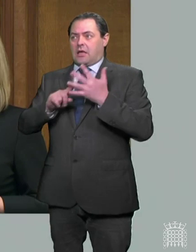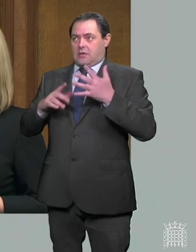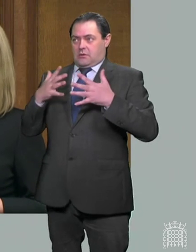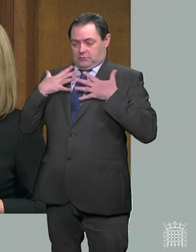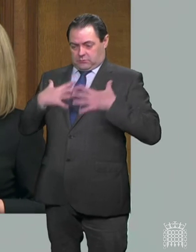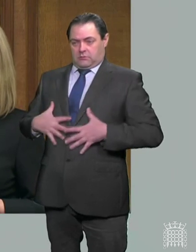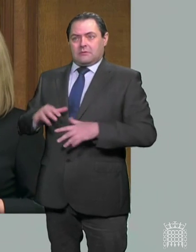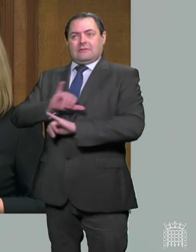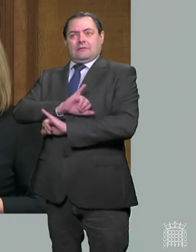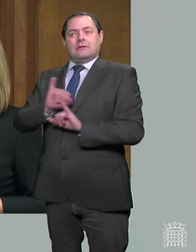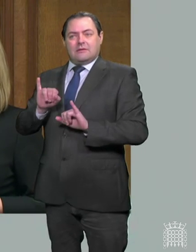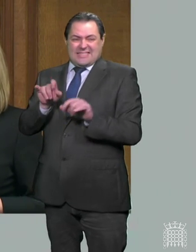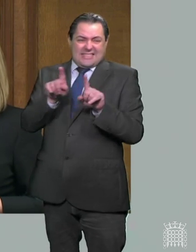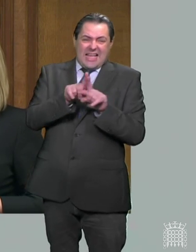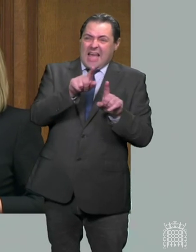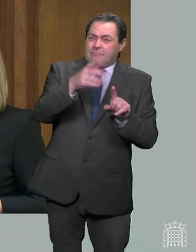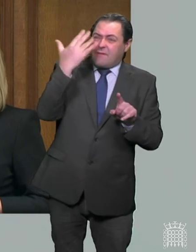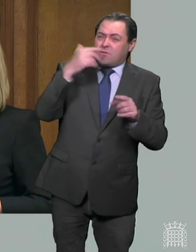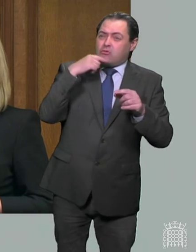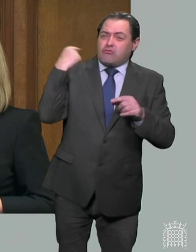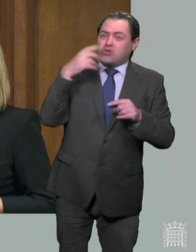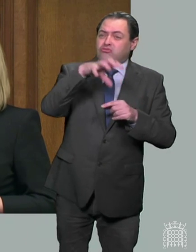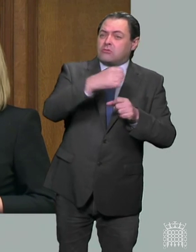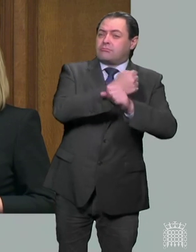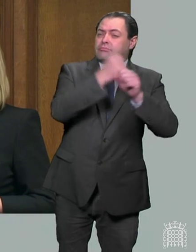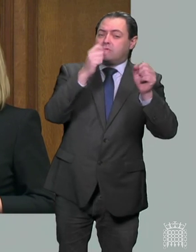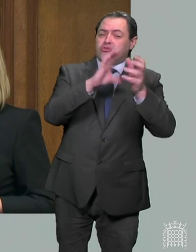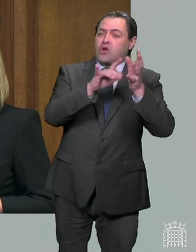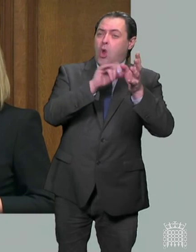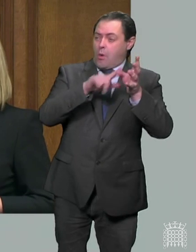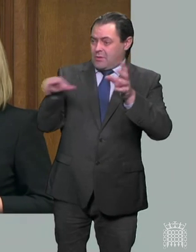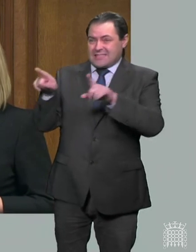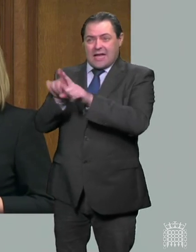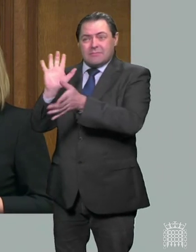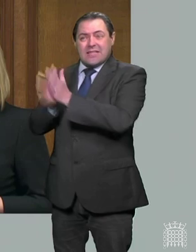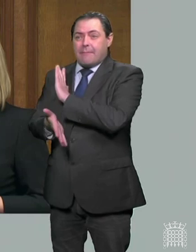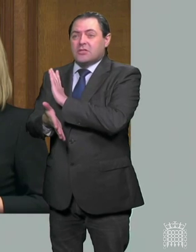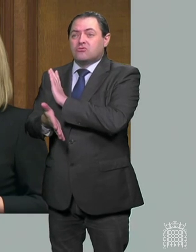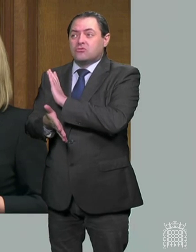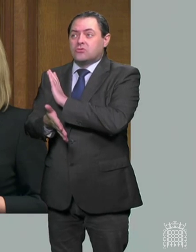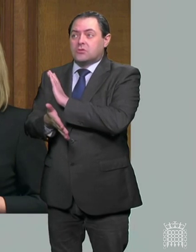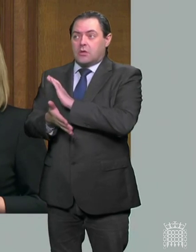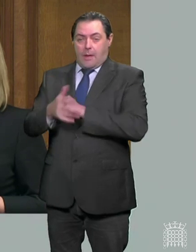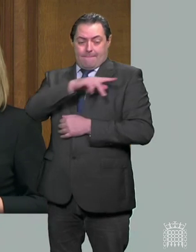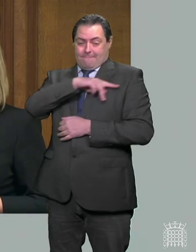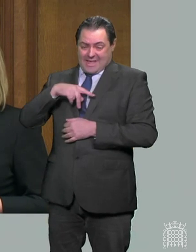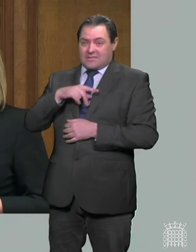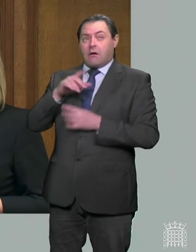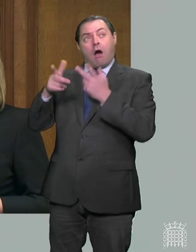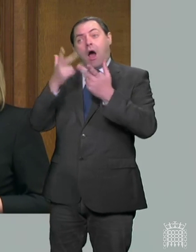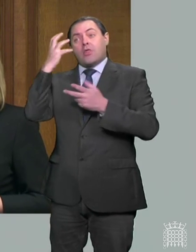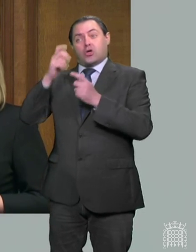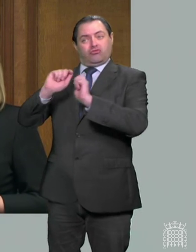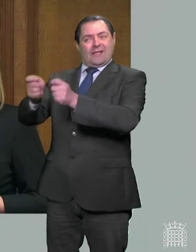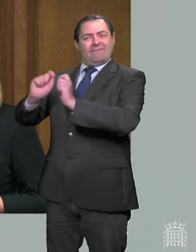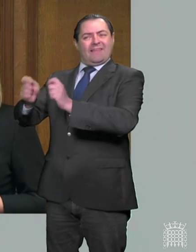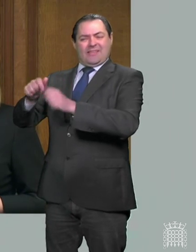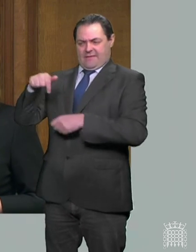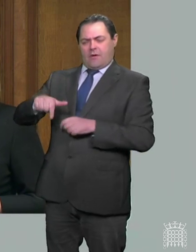And it hurts because the UK is the only nuclear power on earth that has denied recognition.